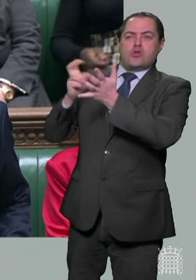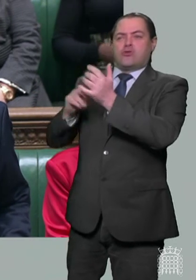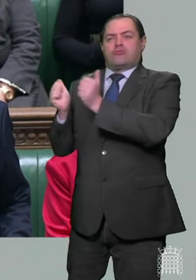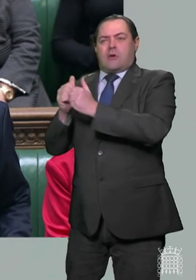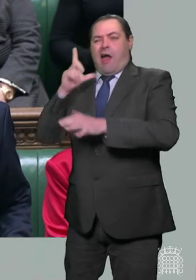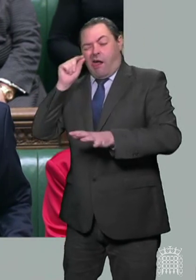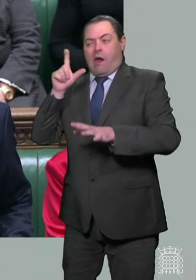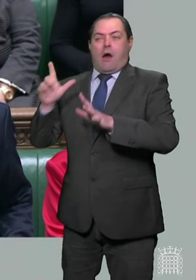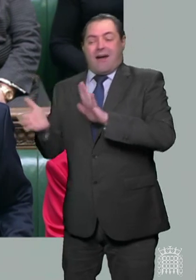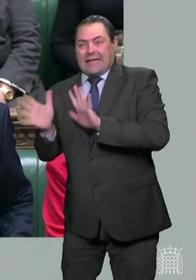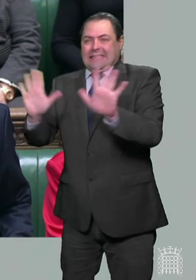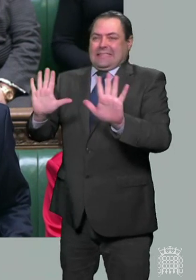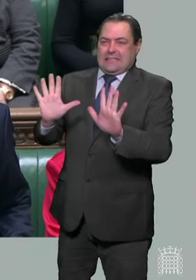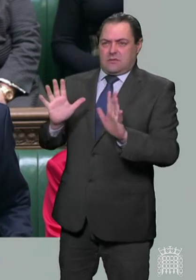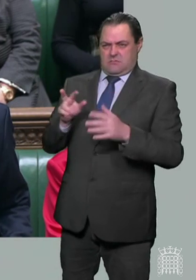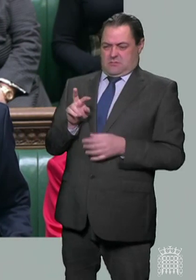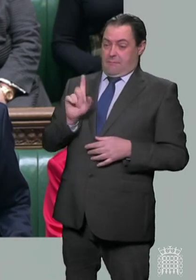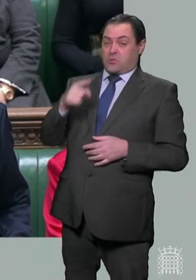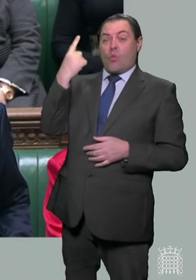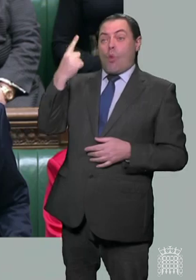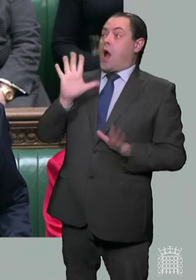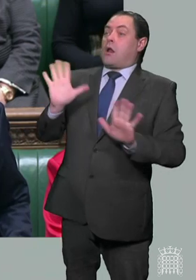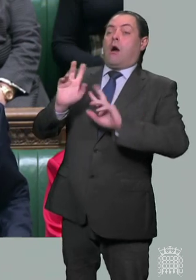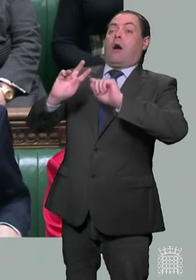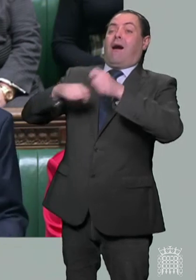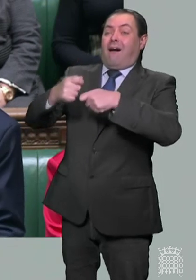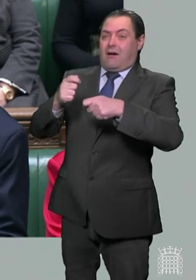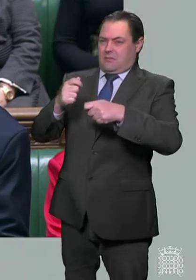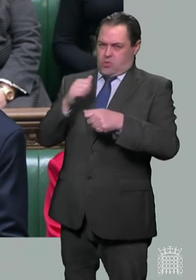Waving one white flag will not be enough to restore trust.